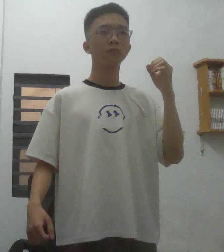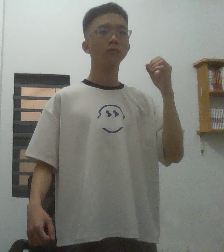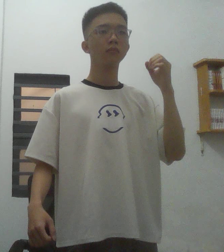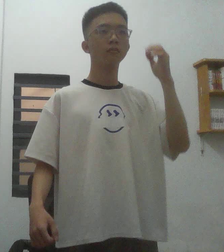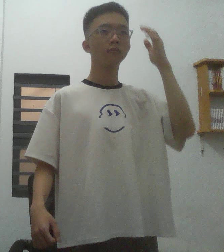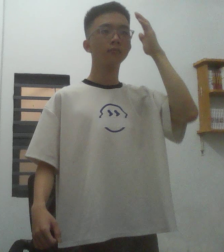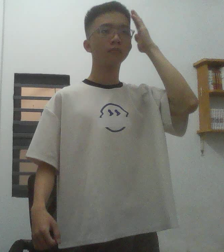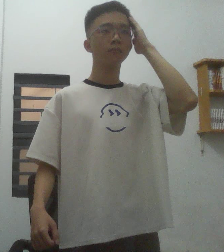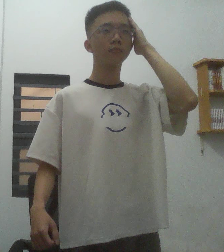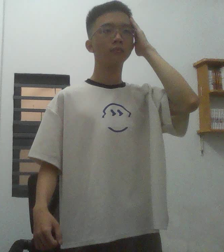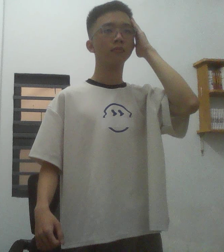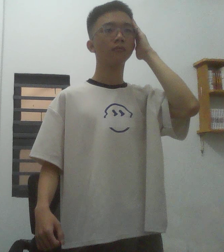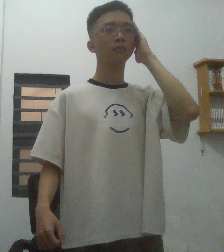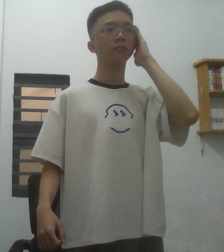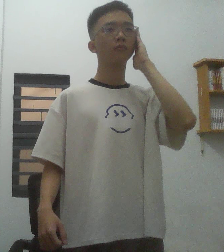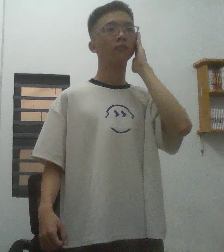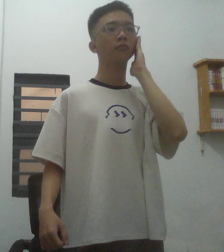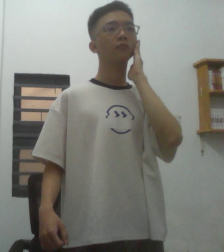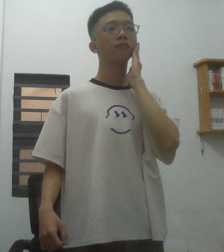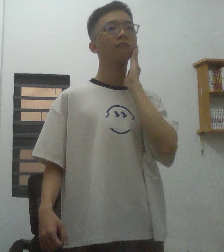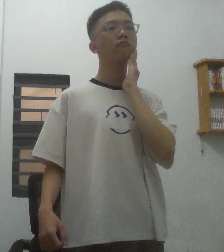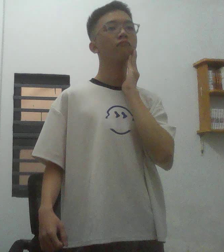dep